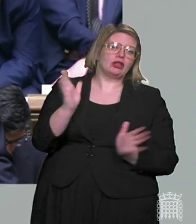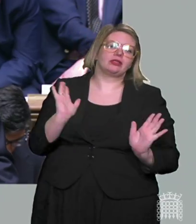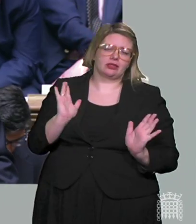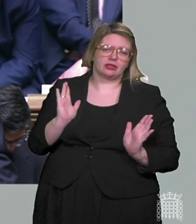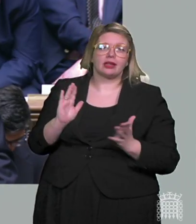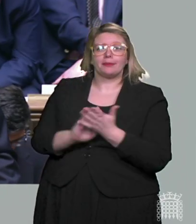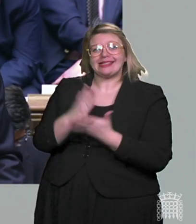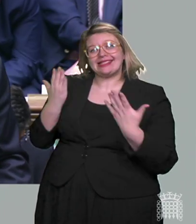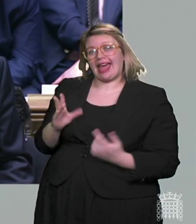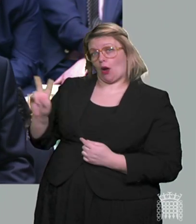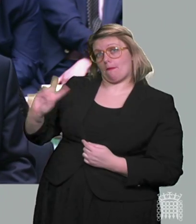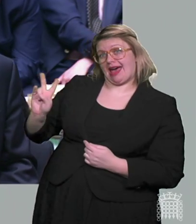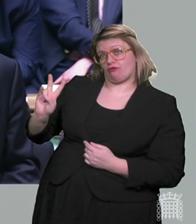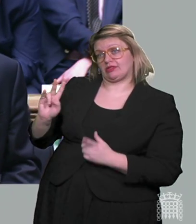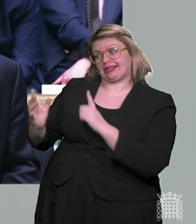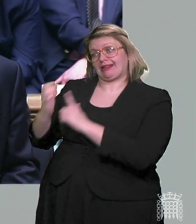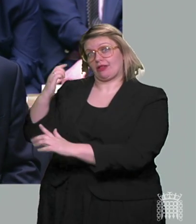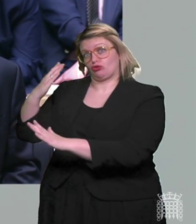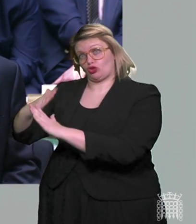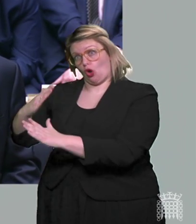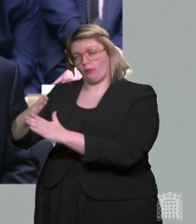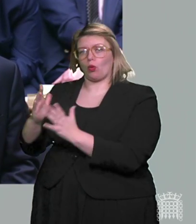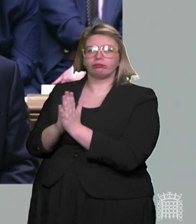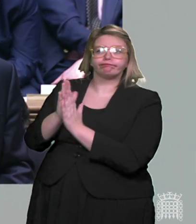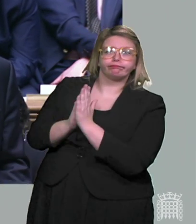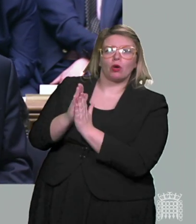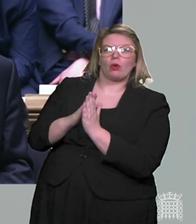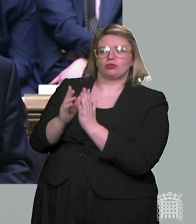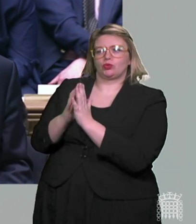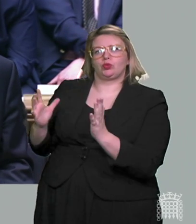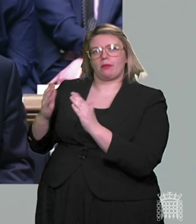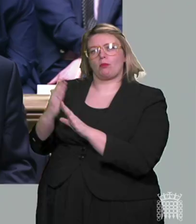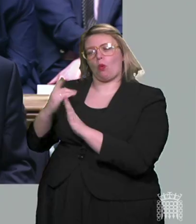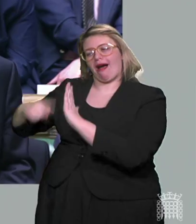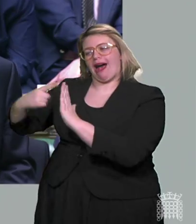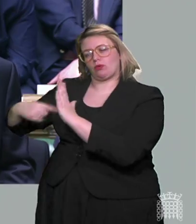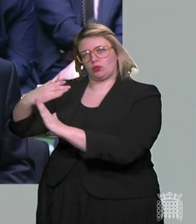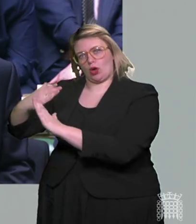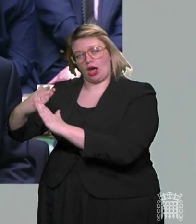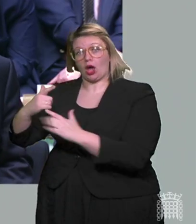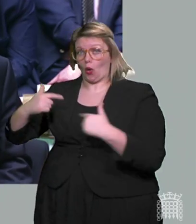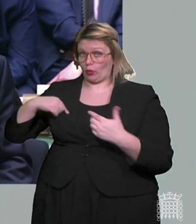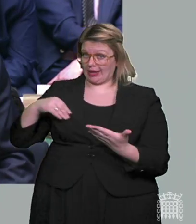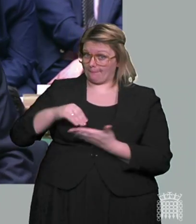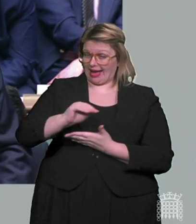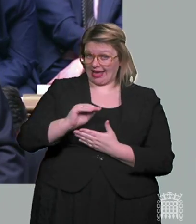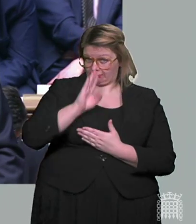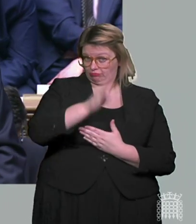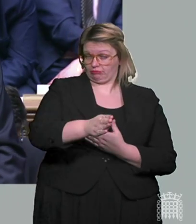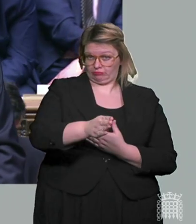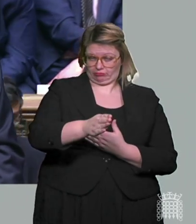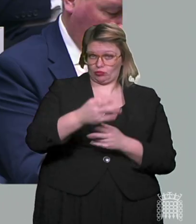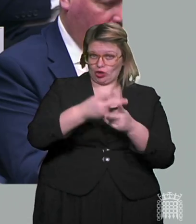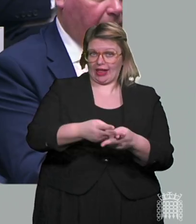So for any parents who are moving into work or want to increase their hours, we will pay their childcare costs upfront.